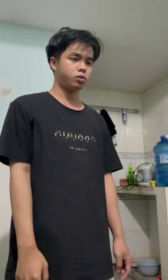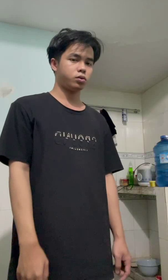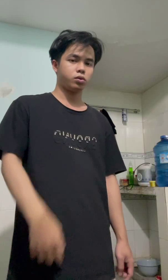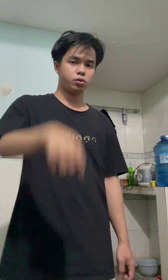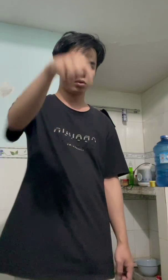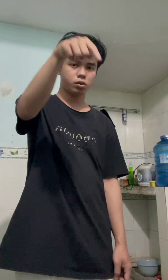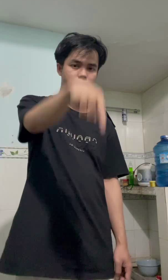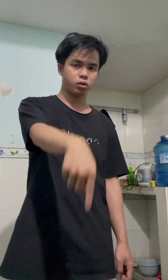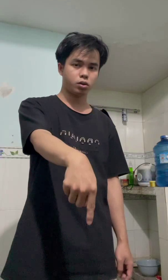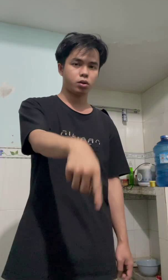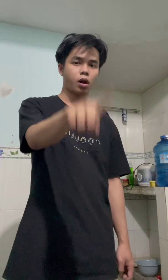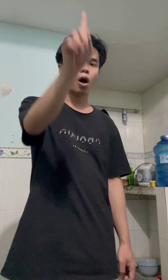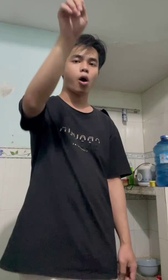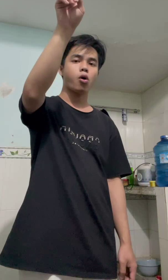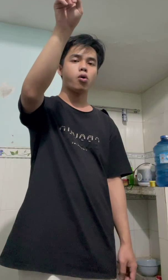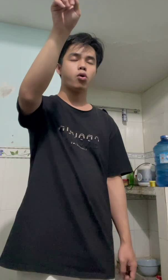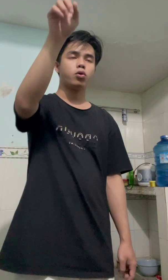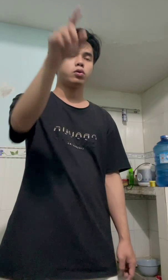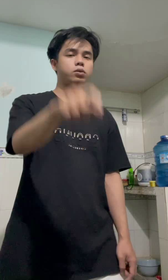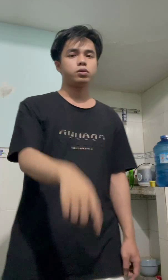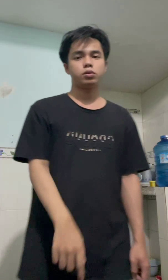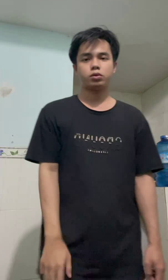di dau